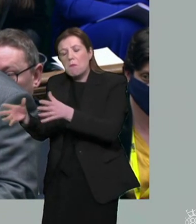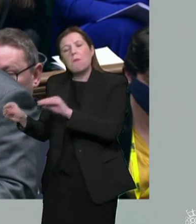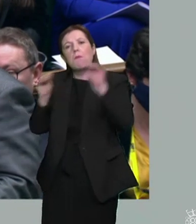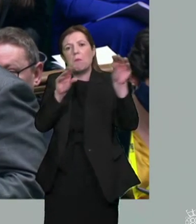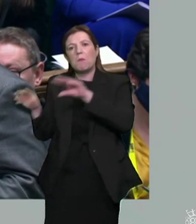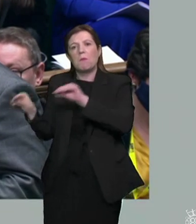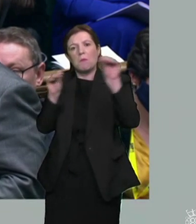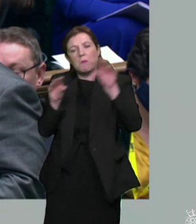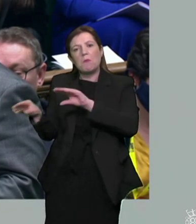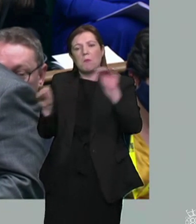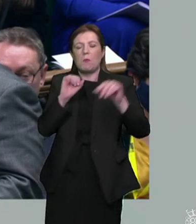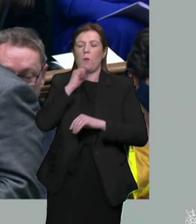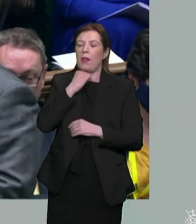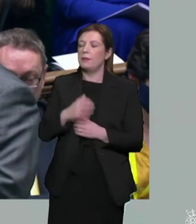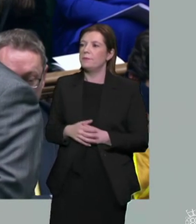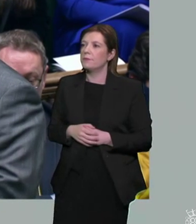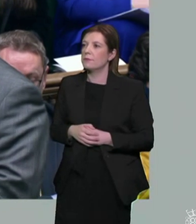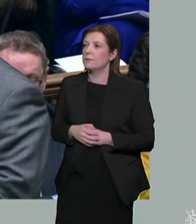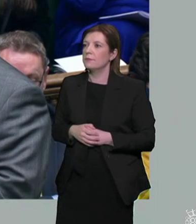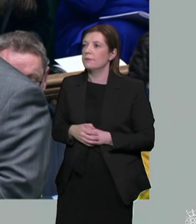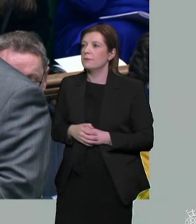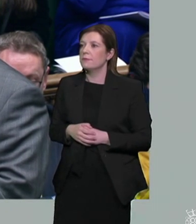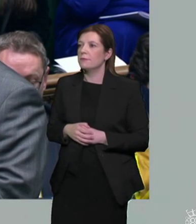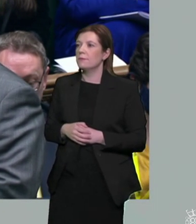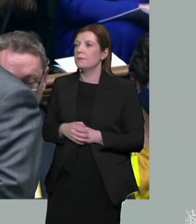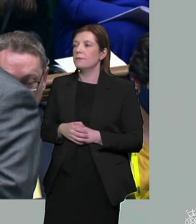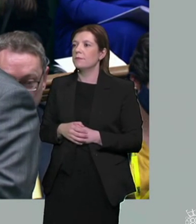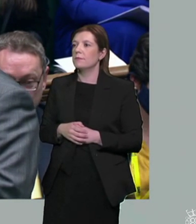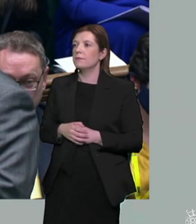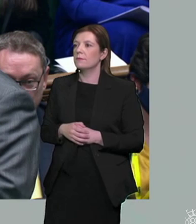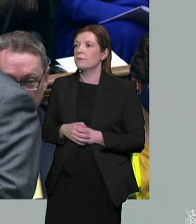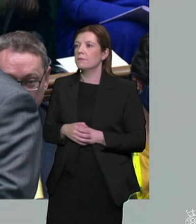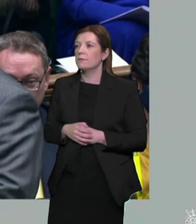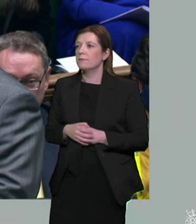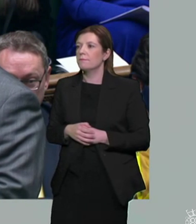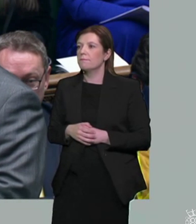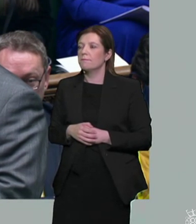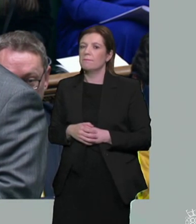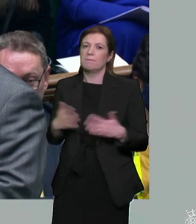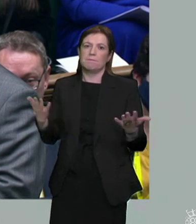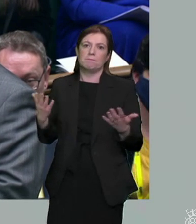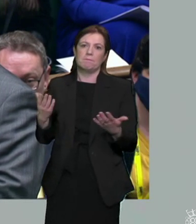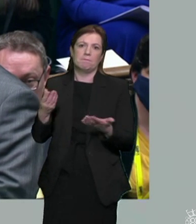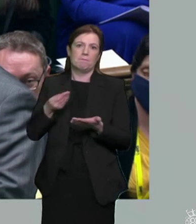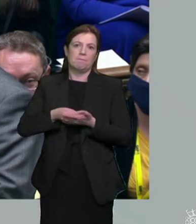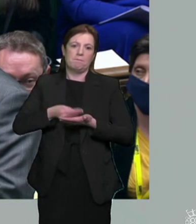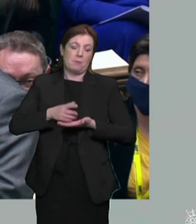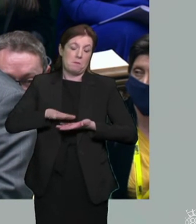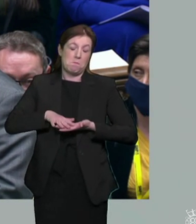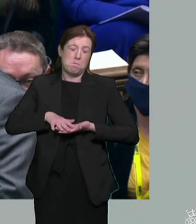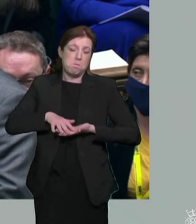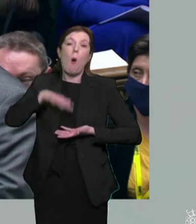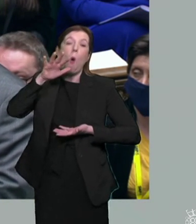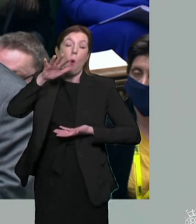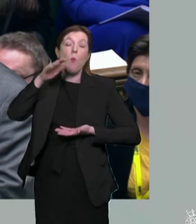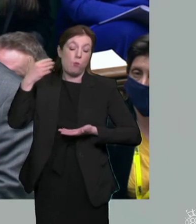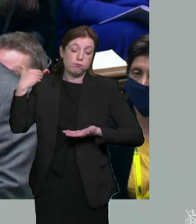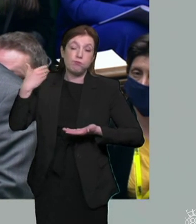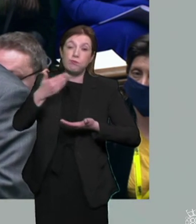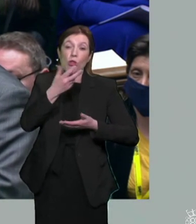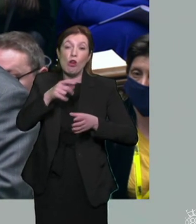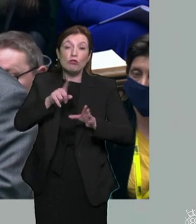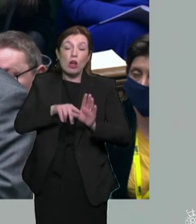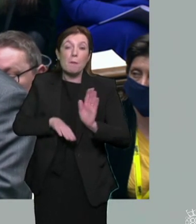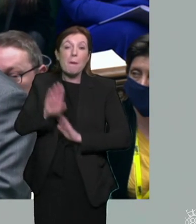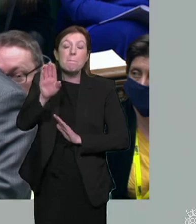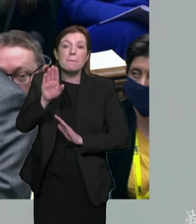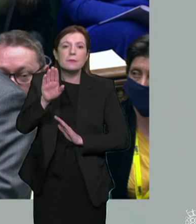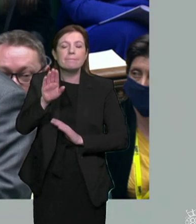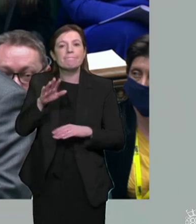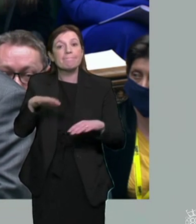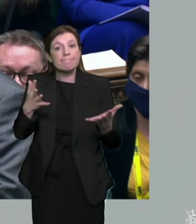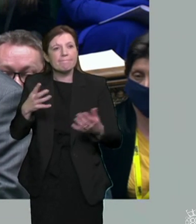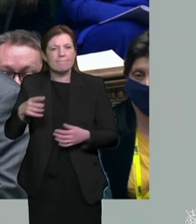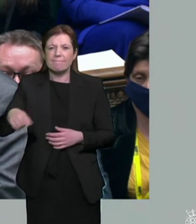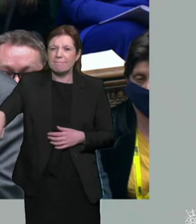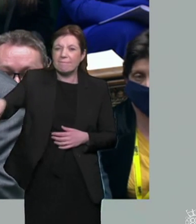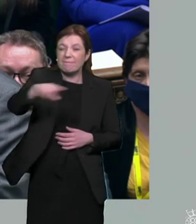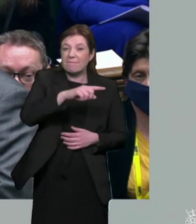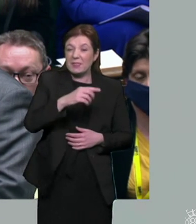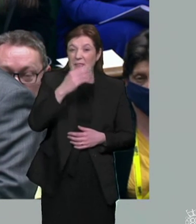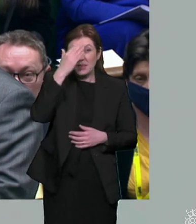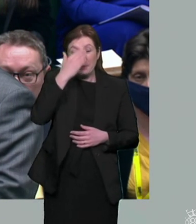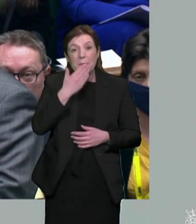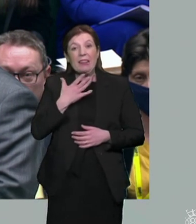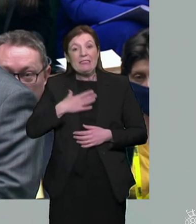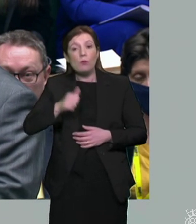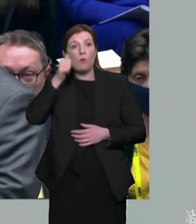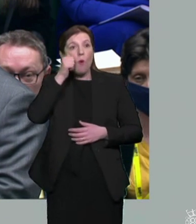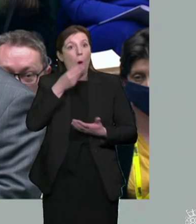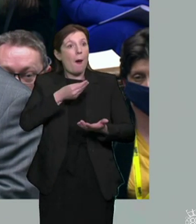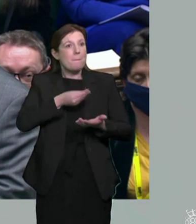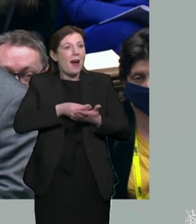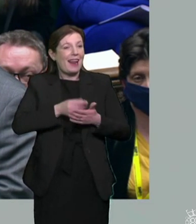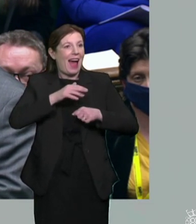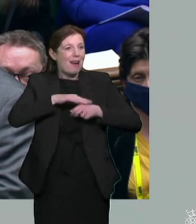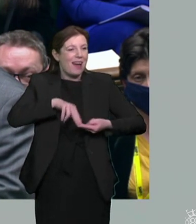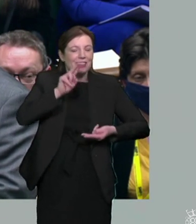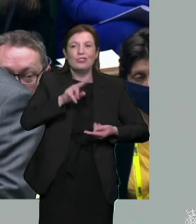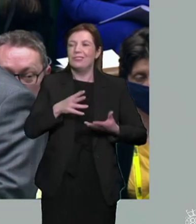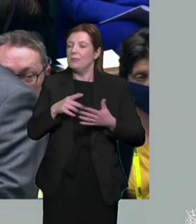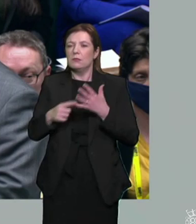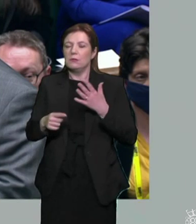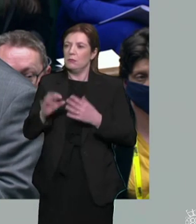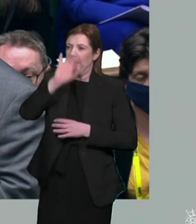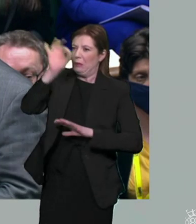This morning, we have official confirmation that inflation is at its highest level in 30 years, but families do not need official confirmation to know that the cost of food and energy is now at a price they simply cannot afford.